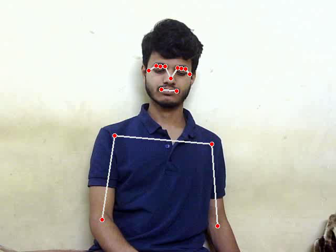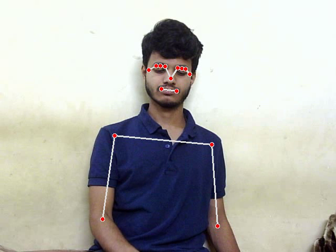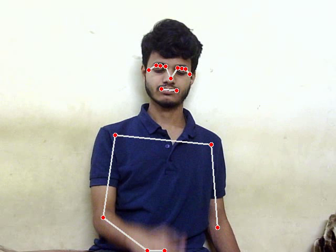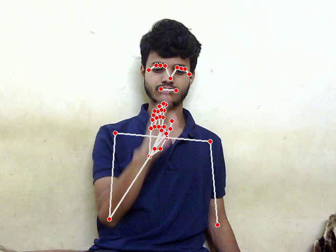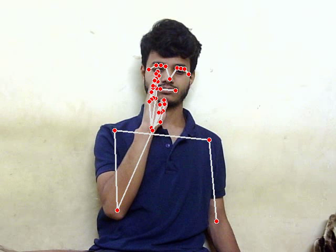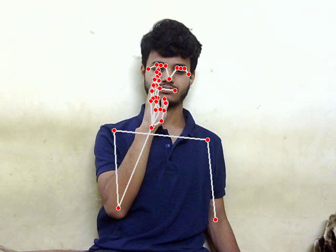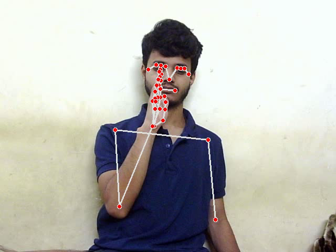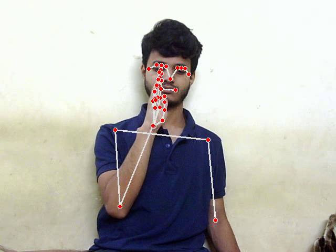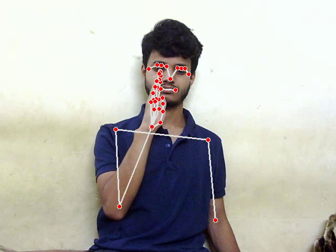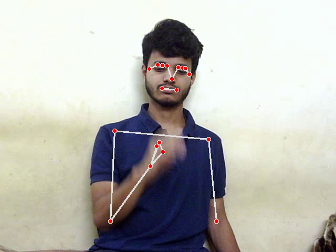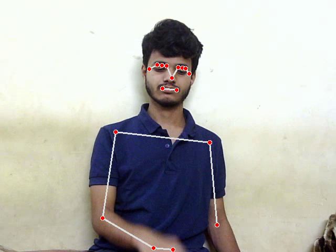mother